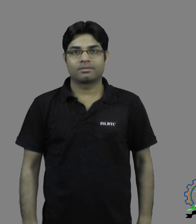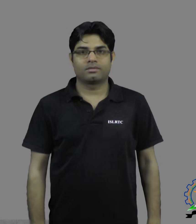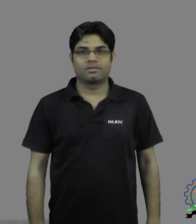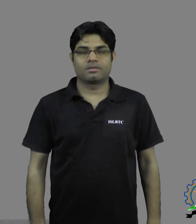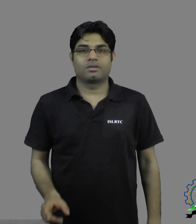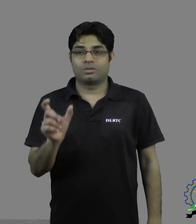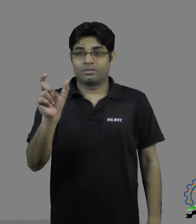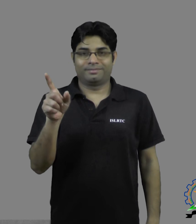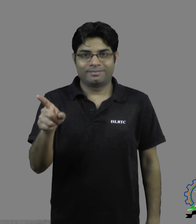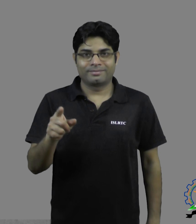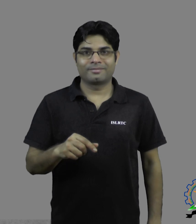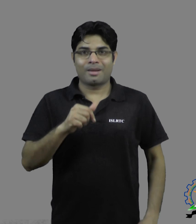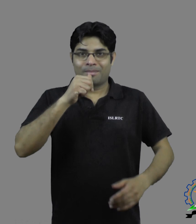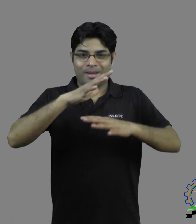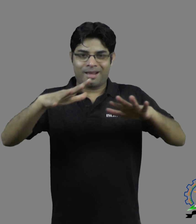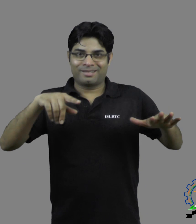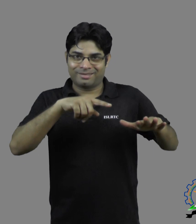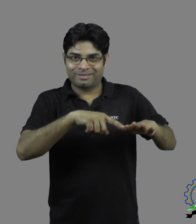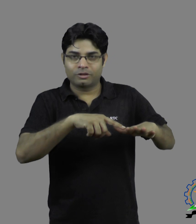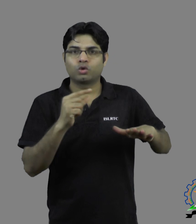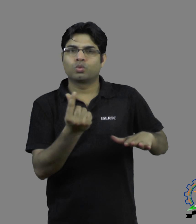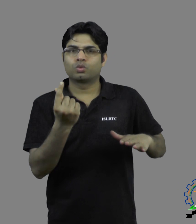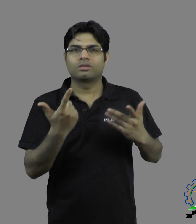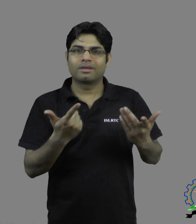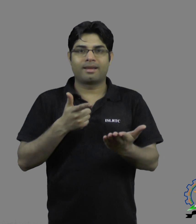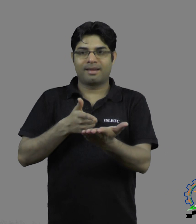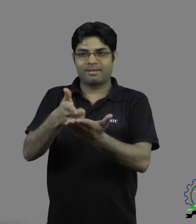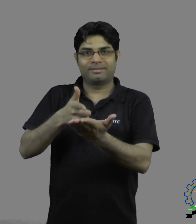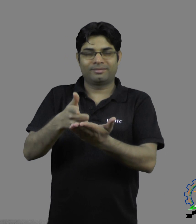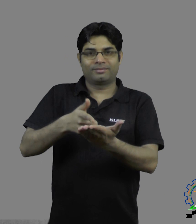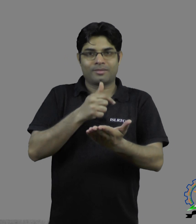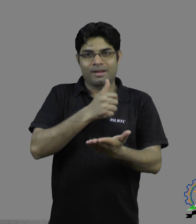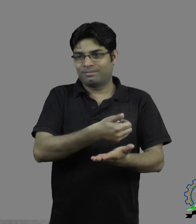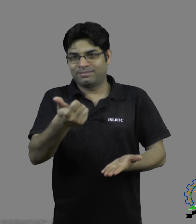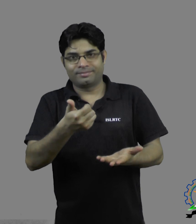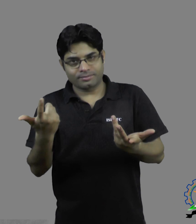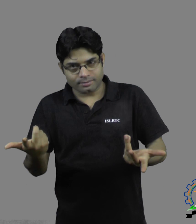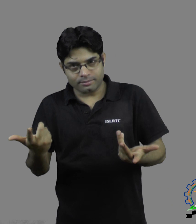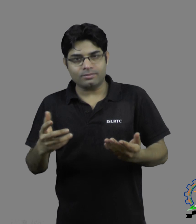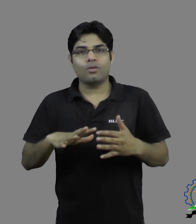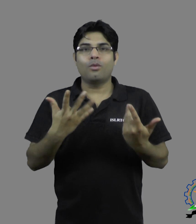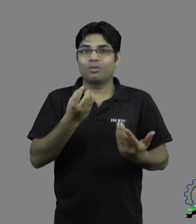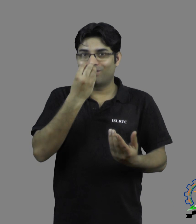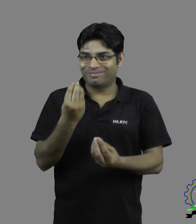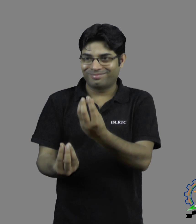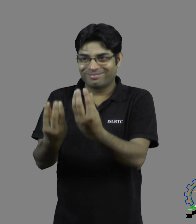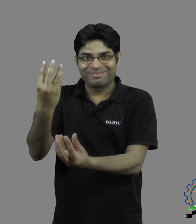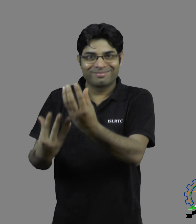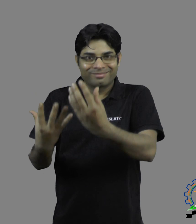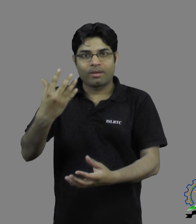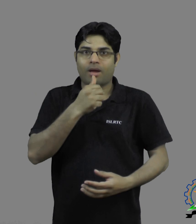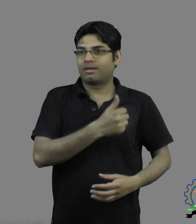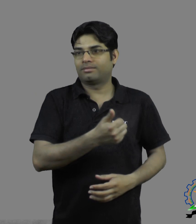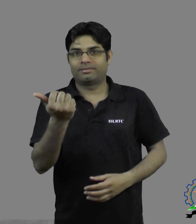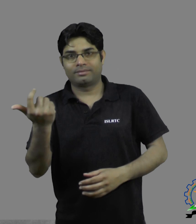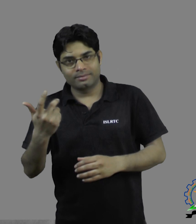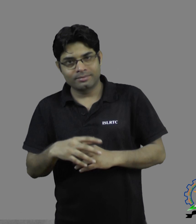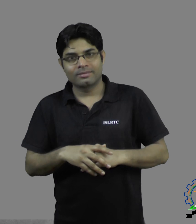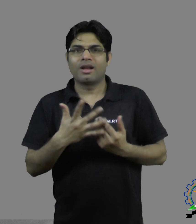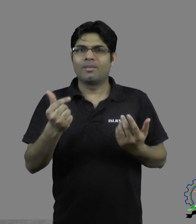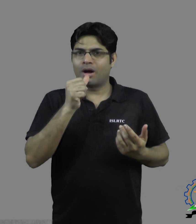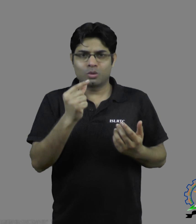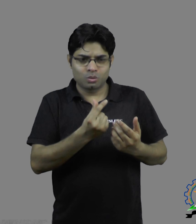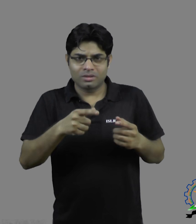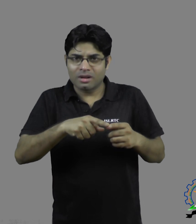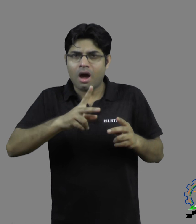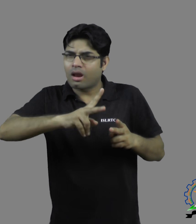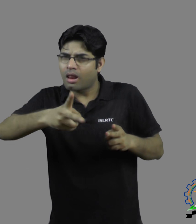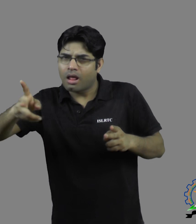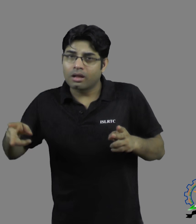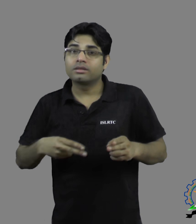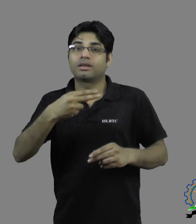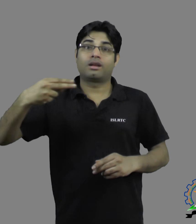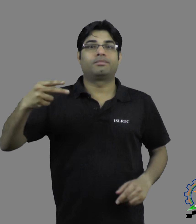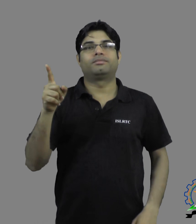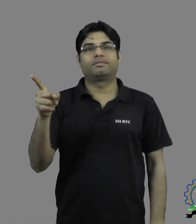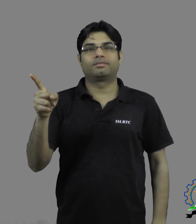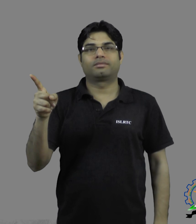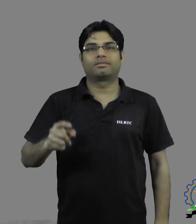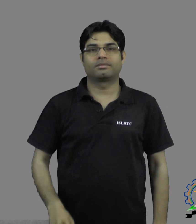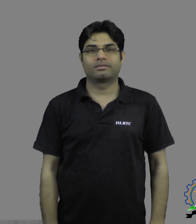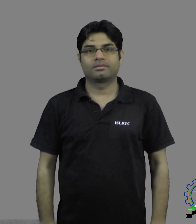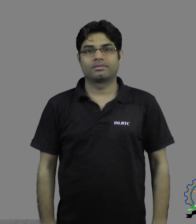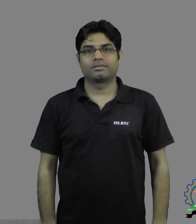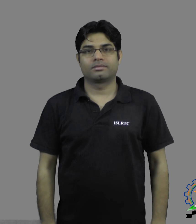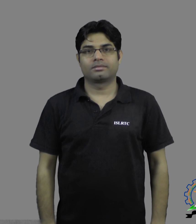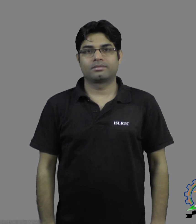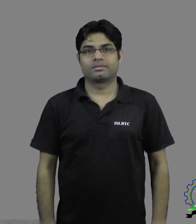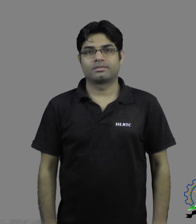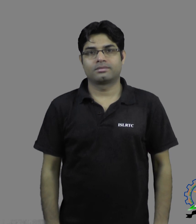On the Basis of Use of Pond